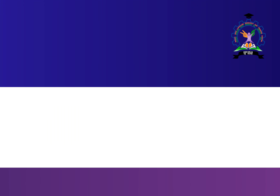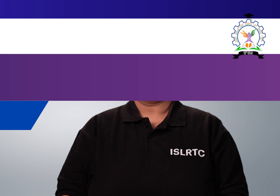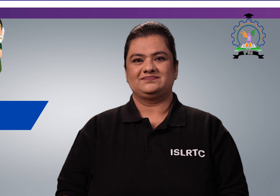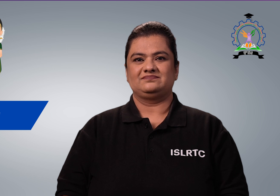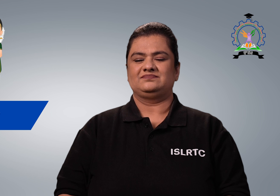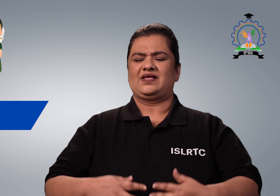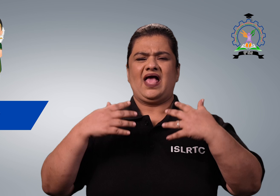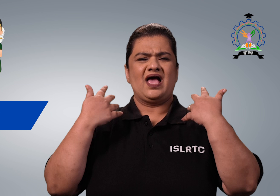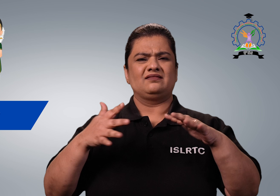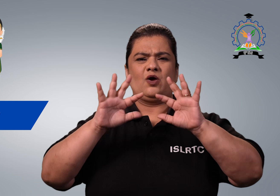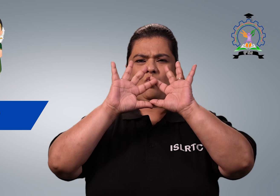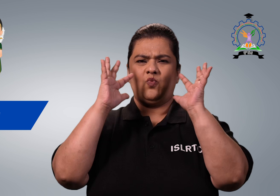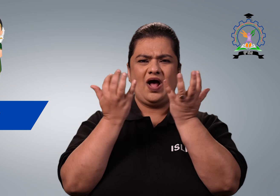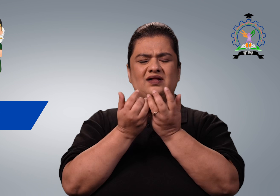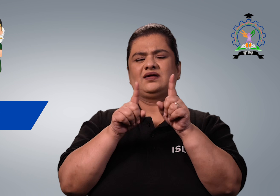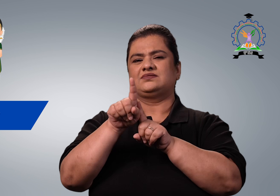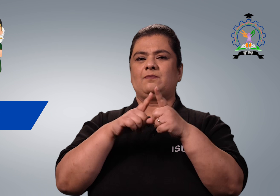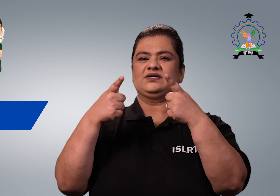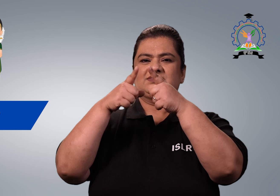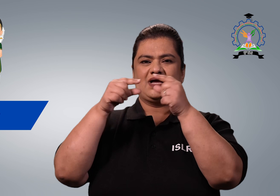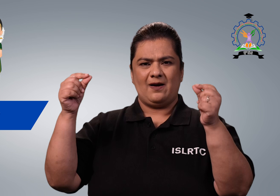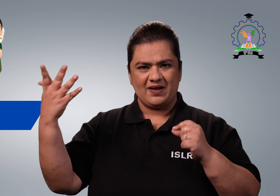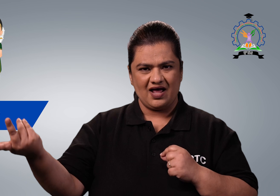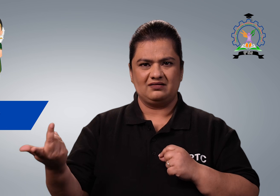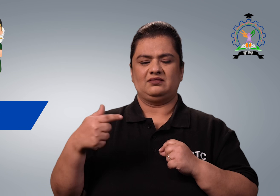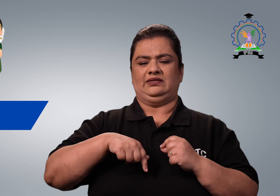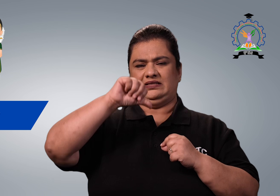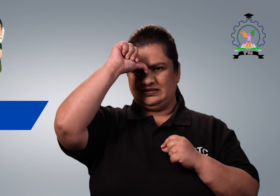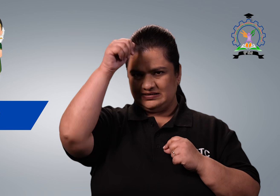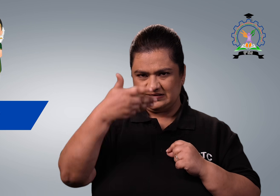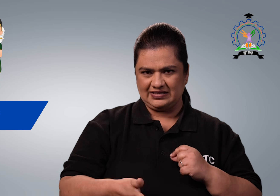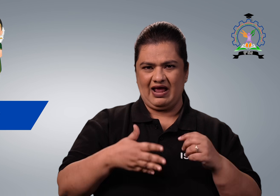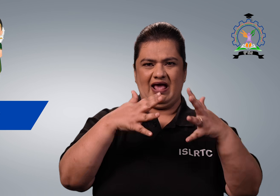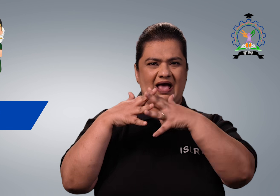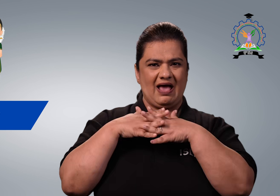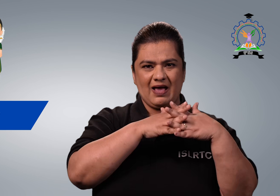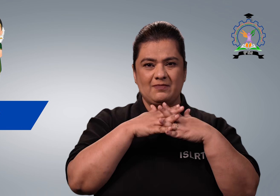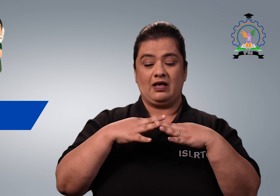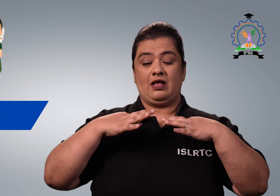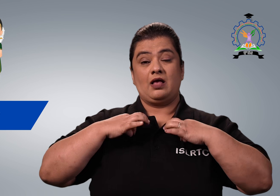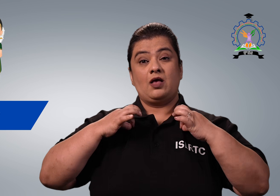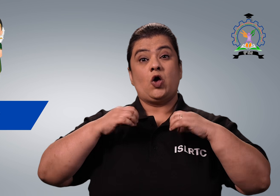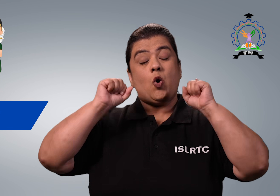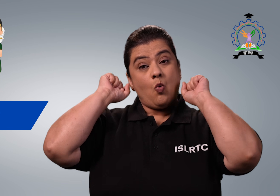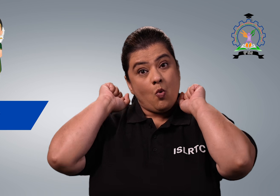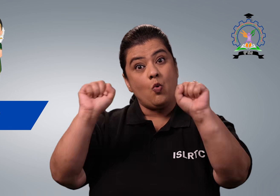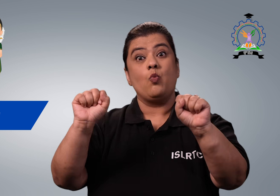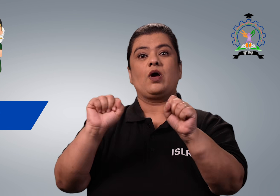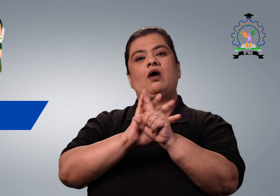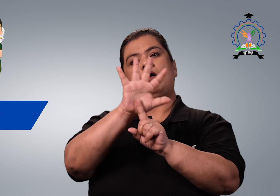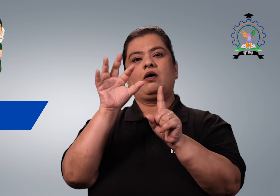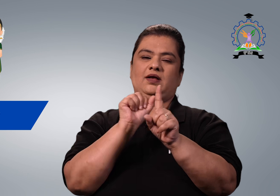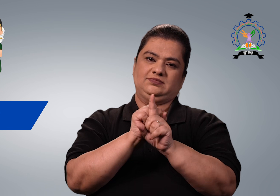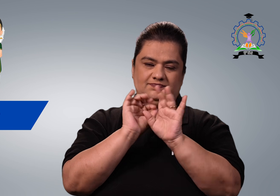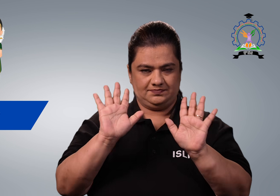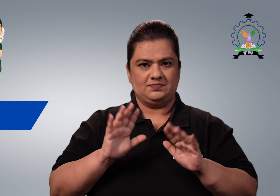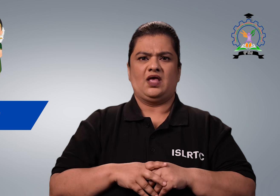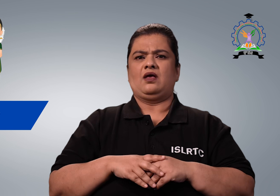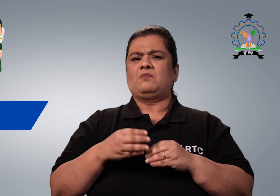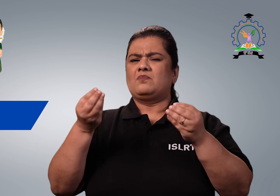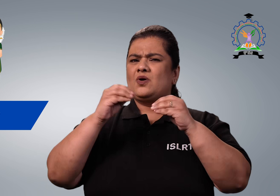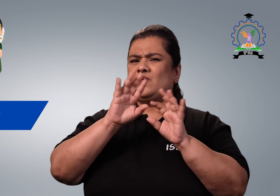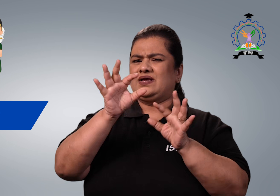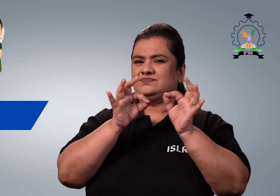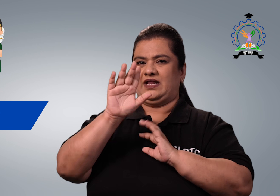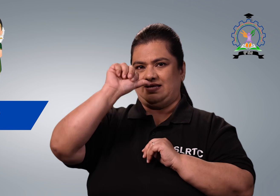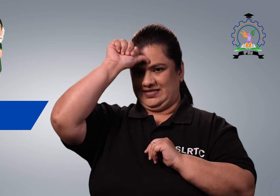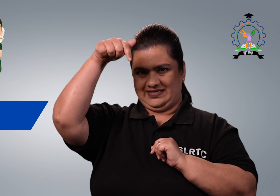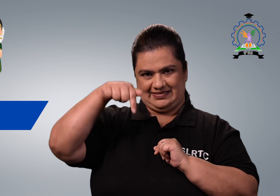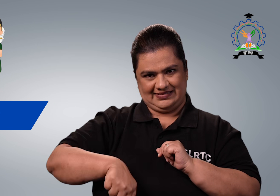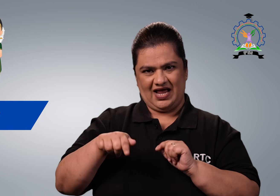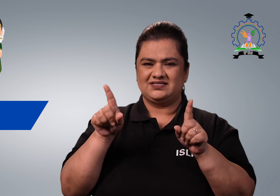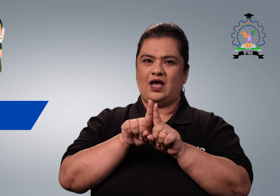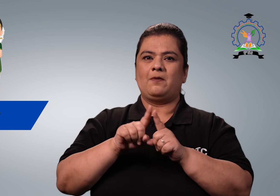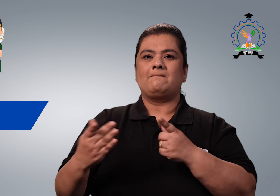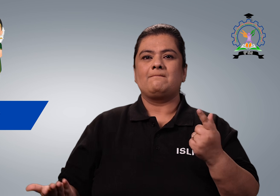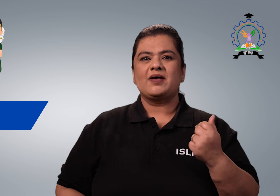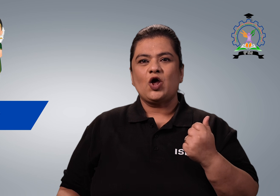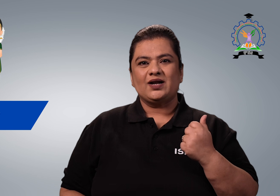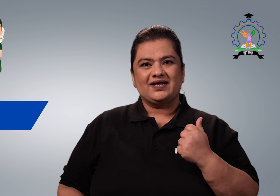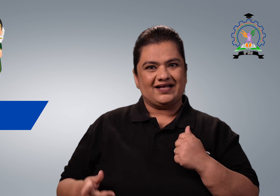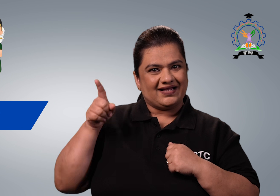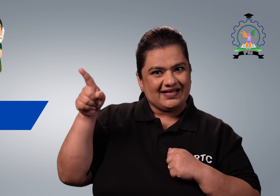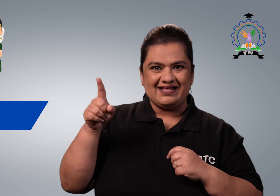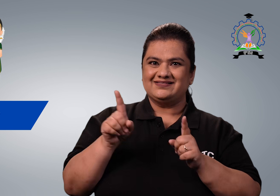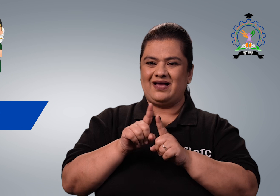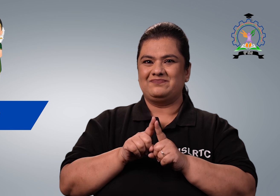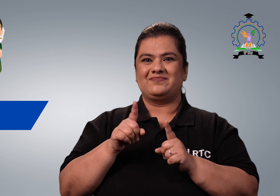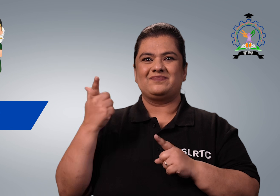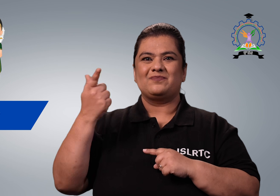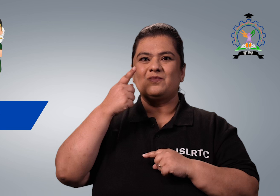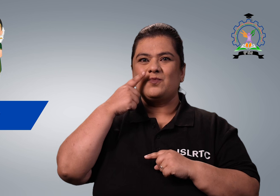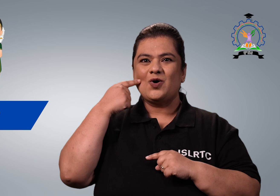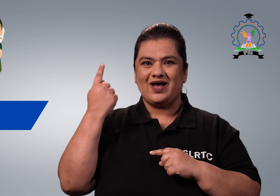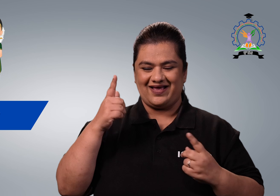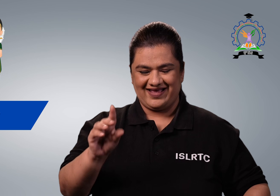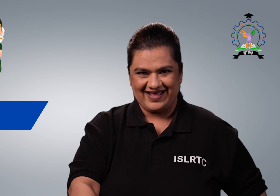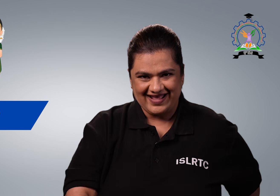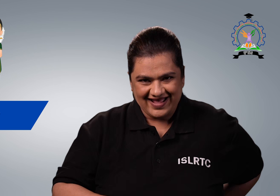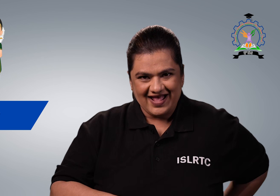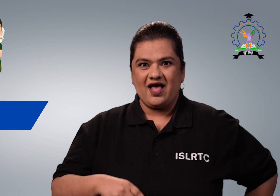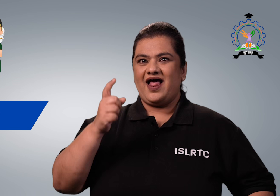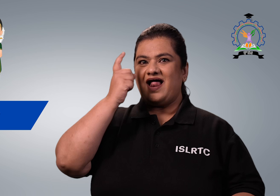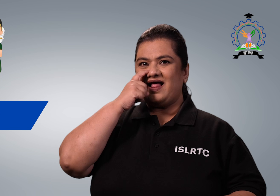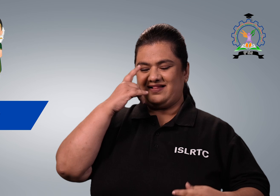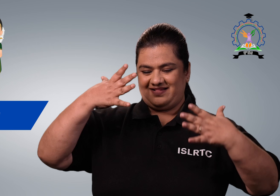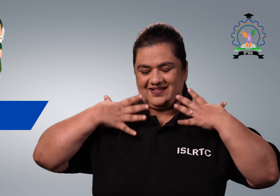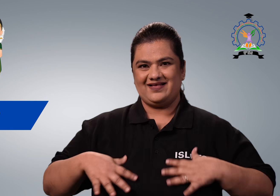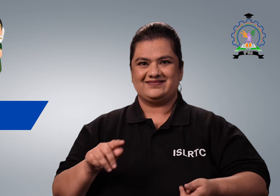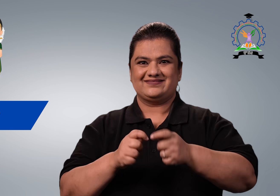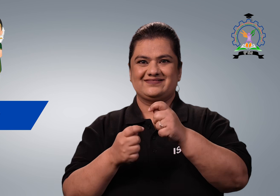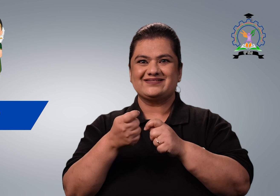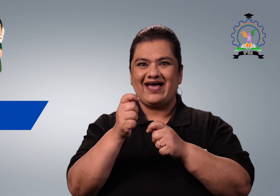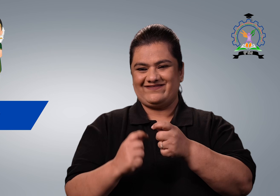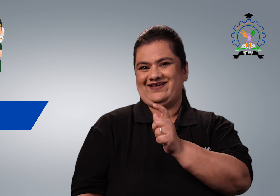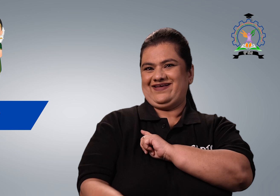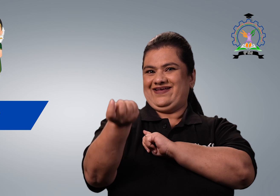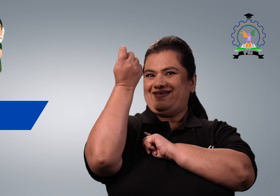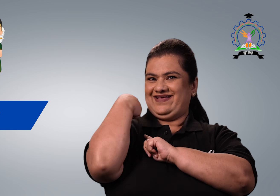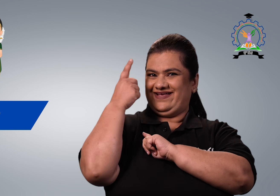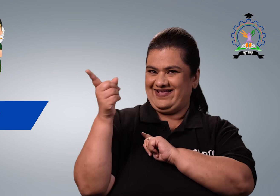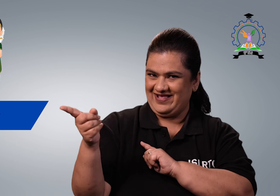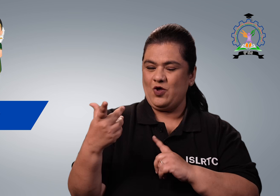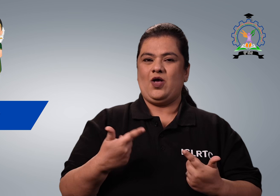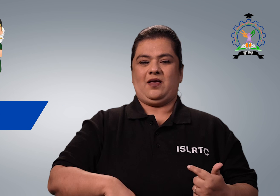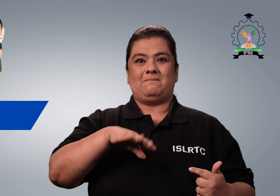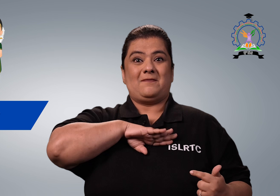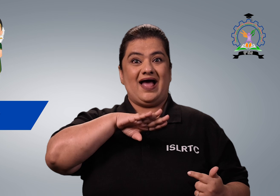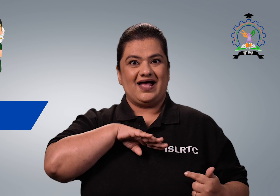Ethnic wear refers to traditional and cultural clothes of any country such as Japan, India, USA etc. Furthermore, in India's West Bengal, the ethnic clothes of men is dhoti while that of women is the Bengali saree.